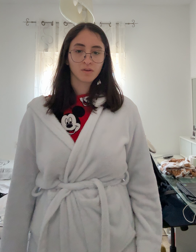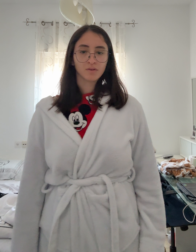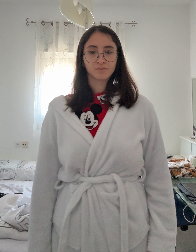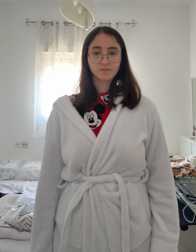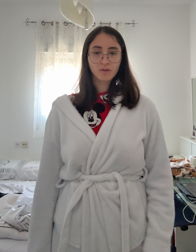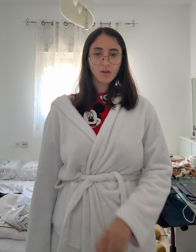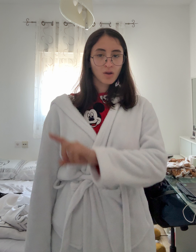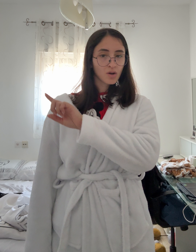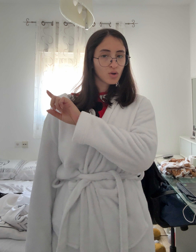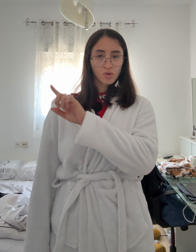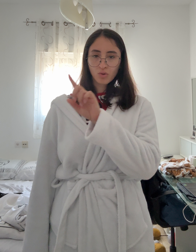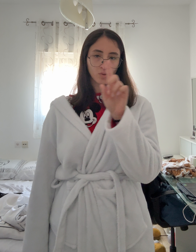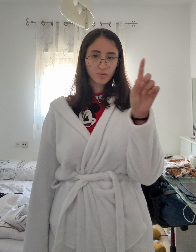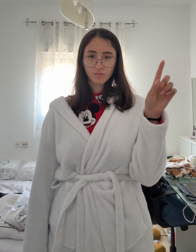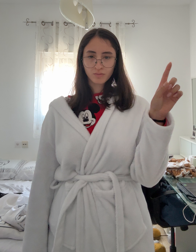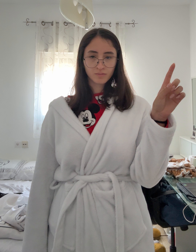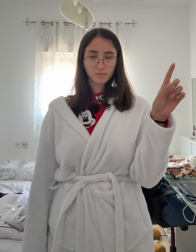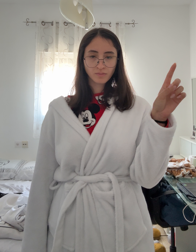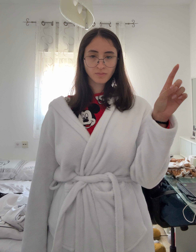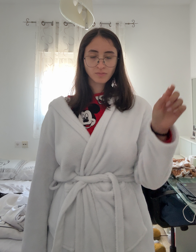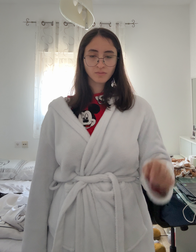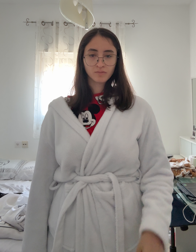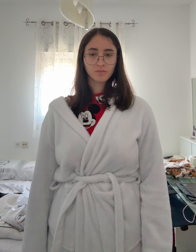לא